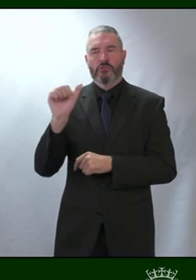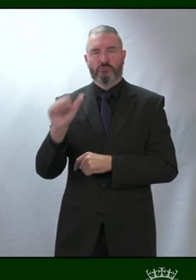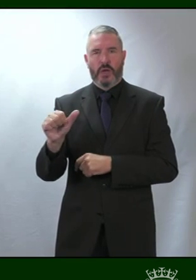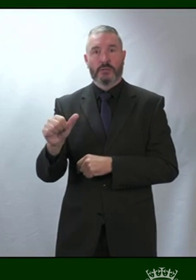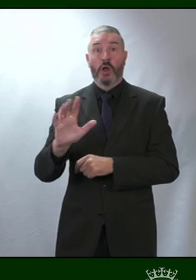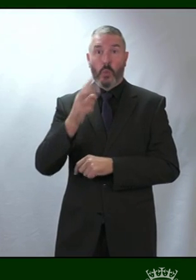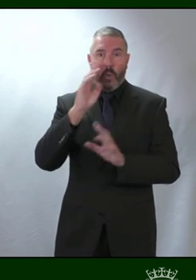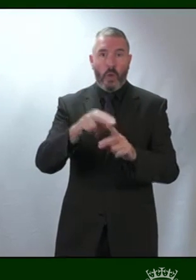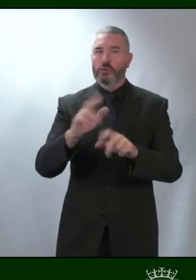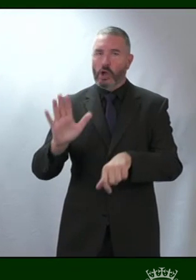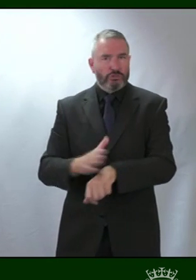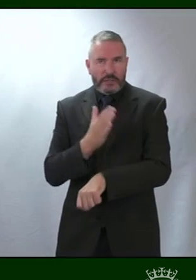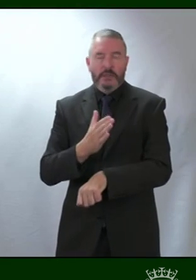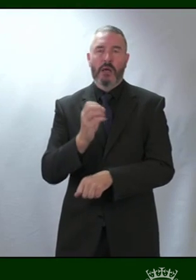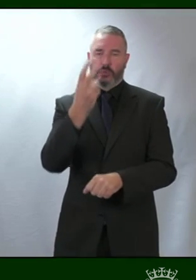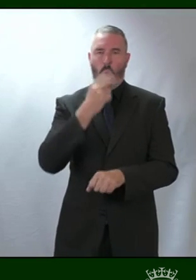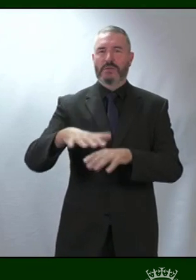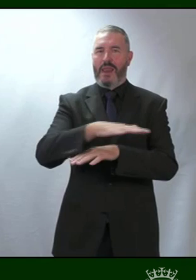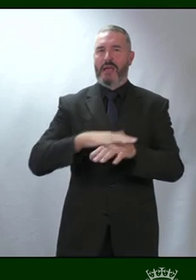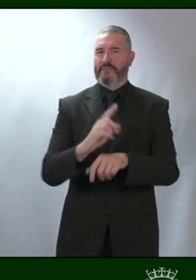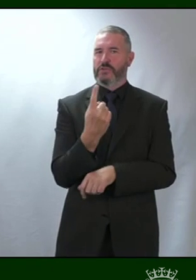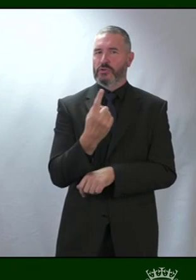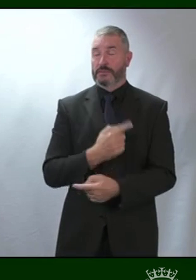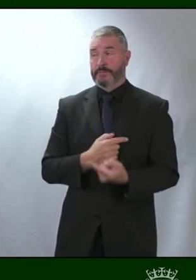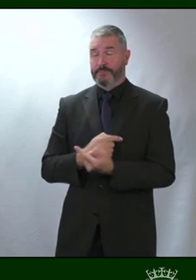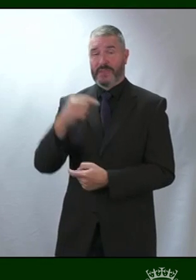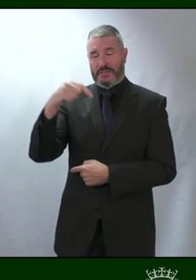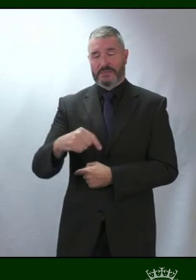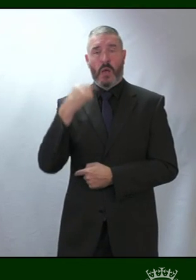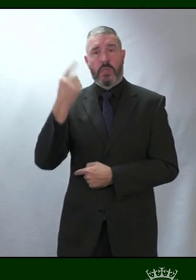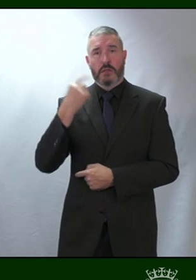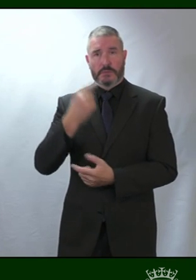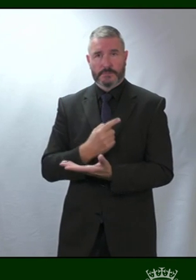Friend rightly says, on brownfield.